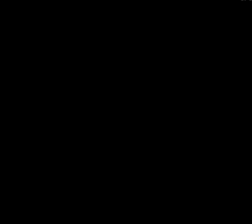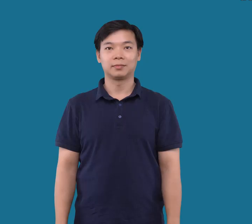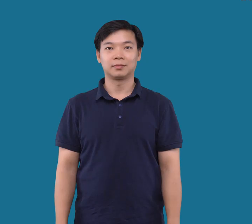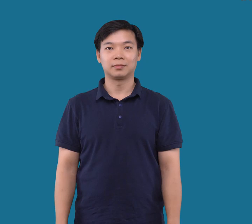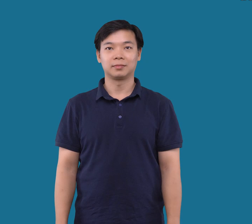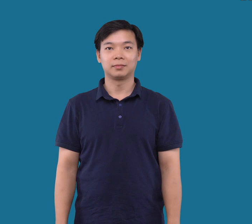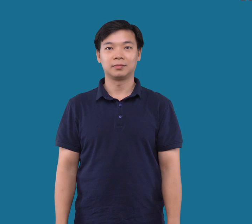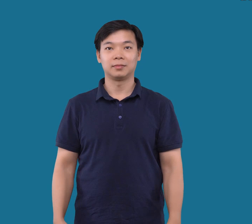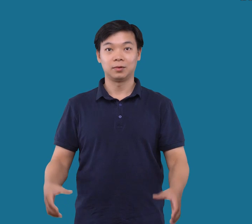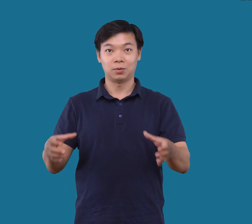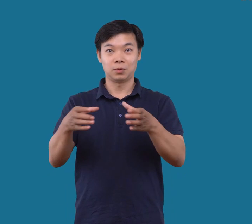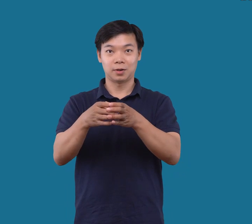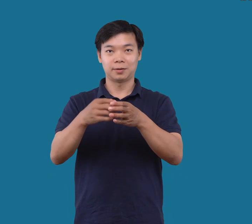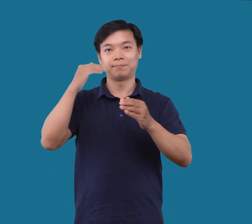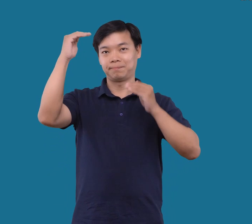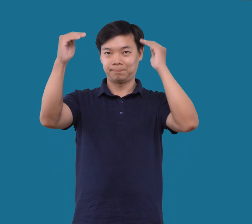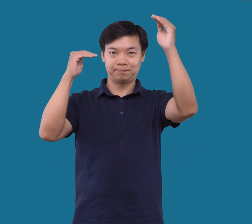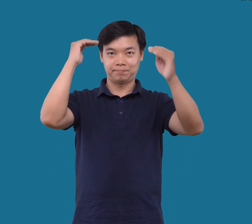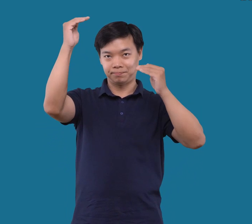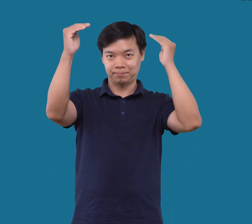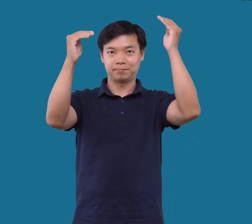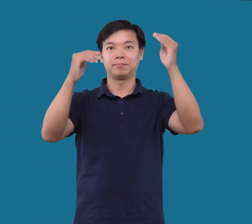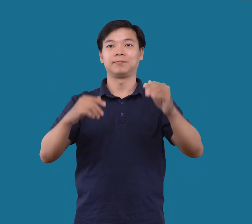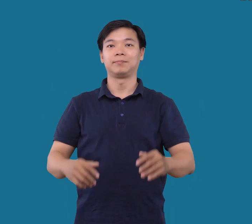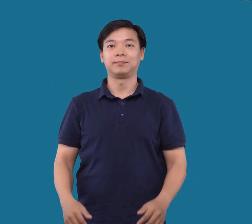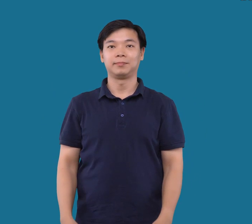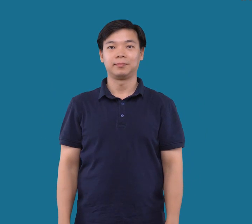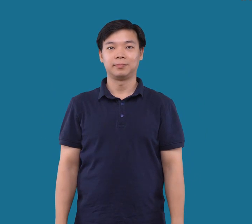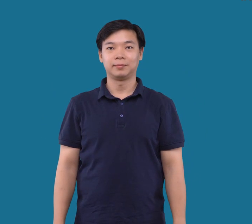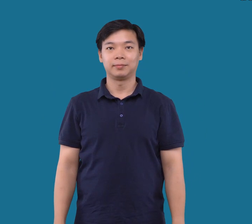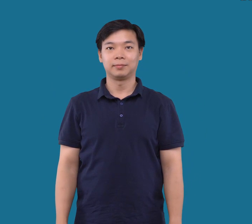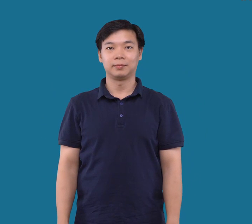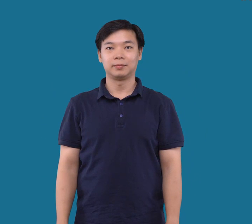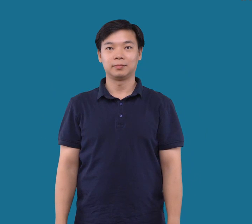đoàn thanh niên